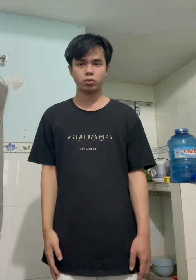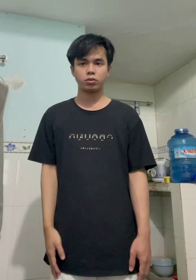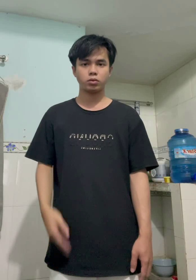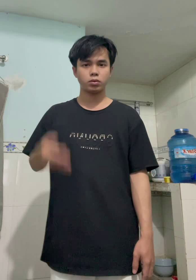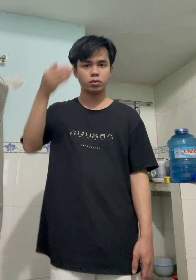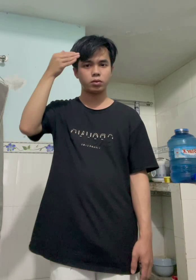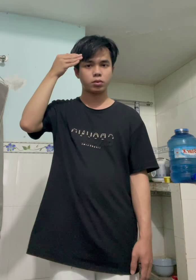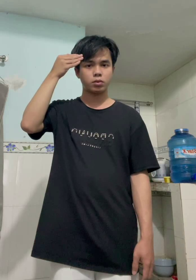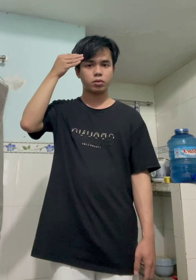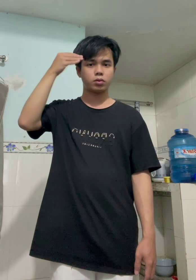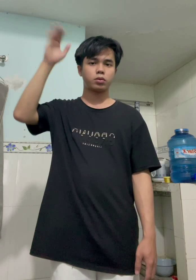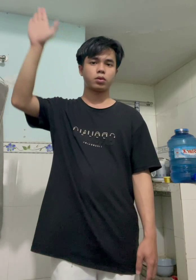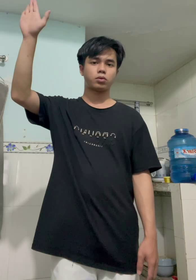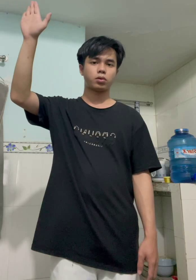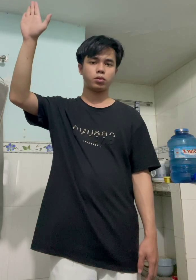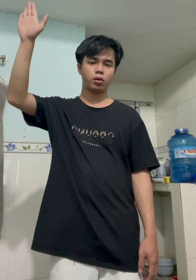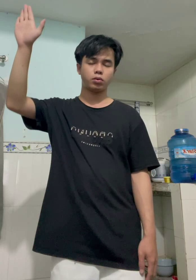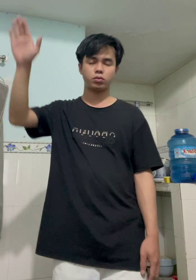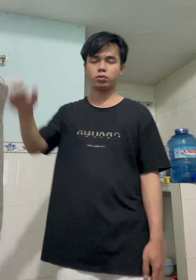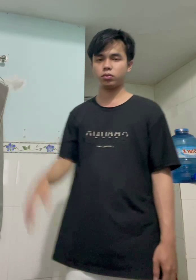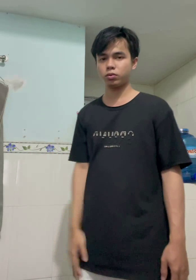khong biet